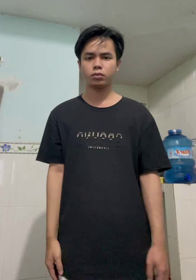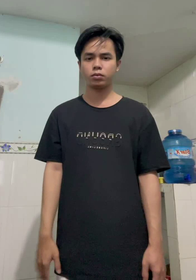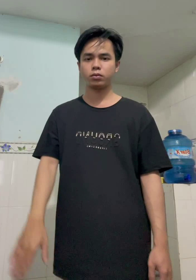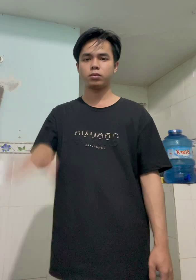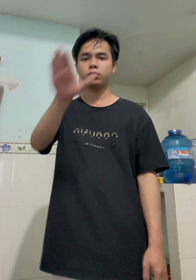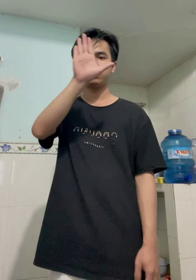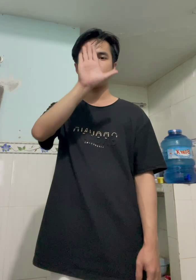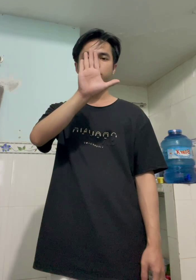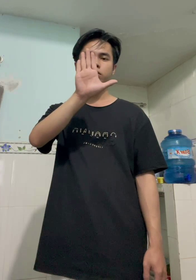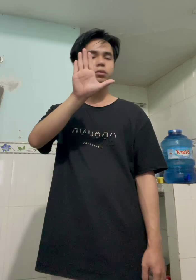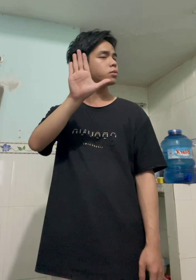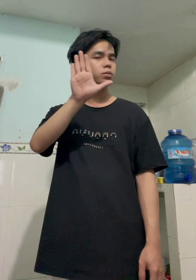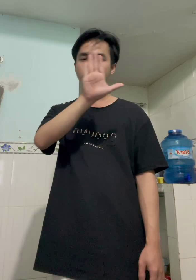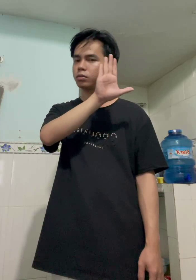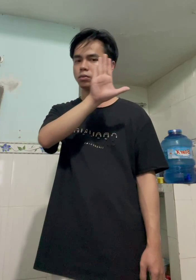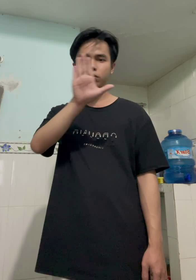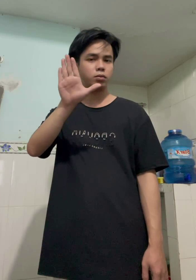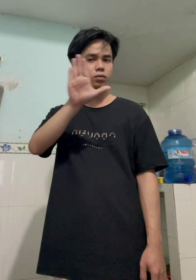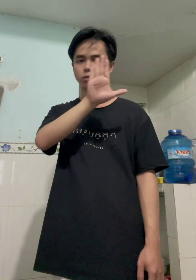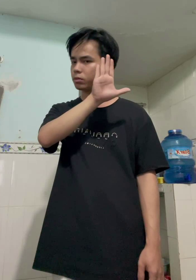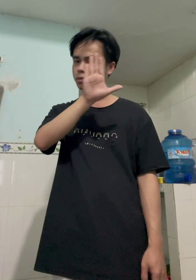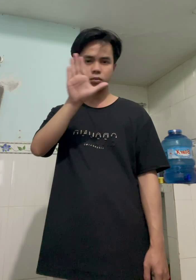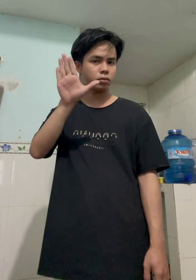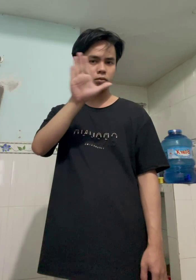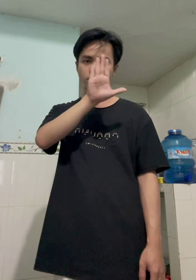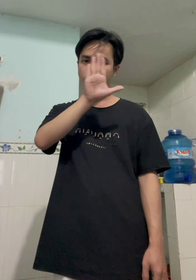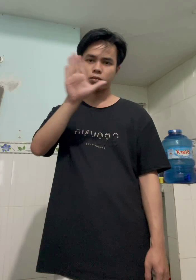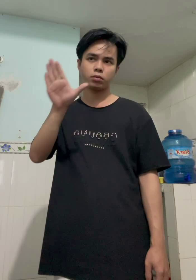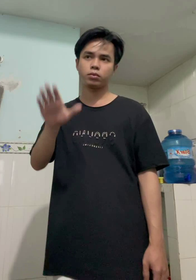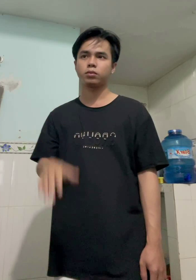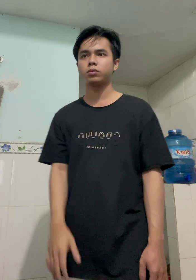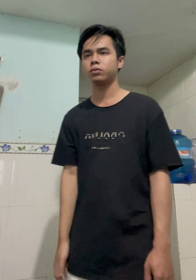khong dong y